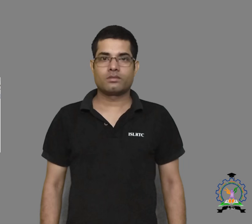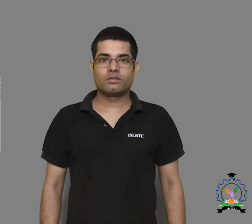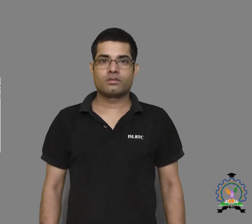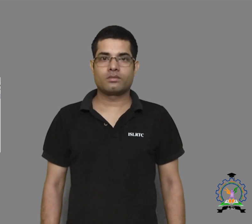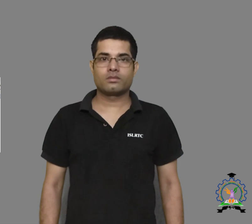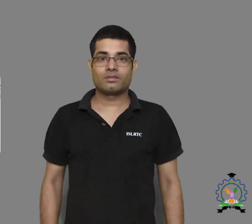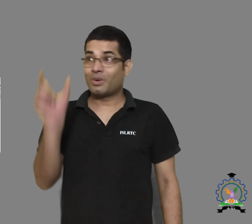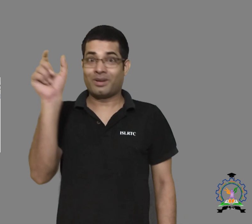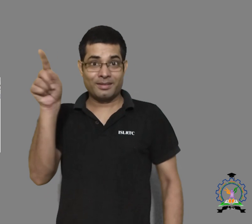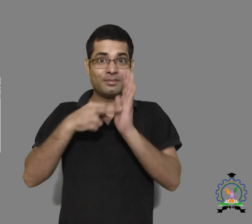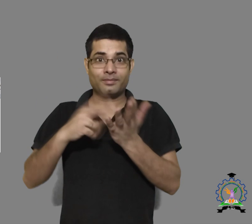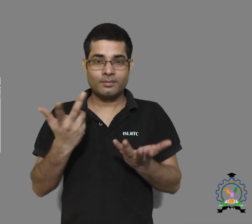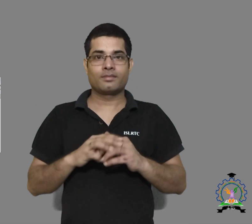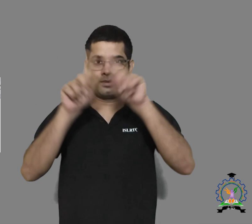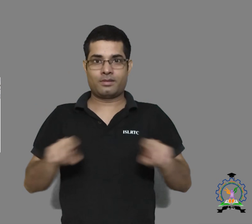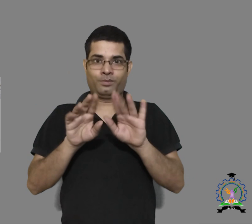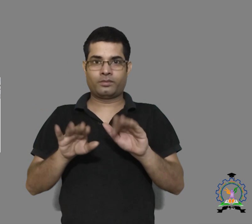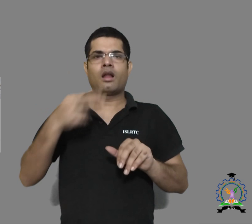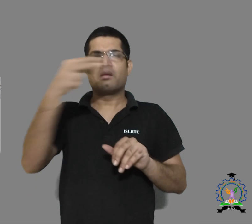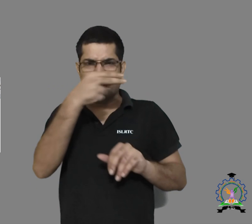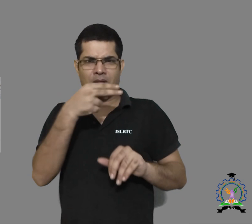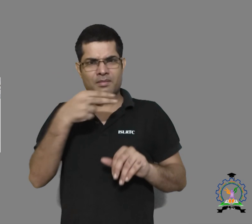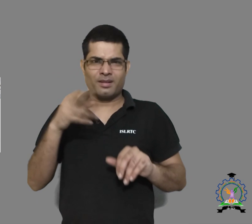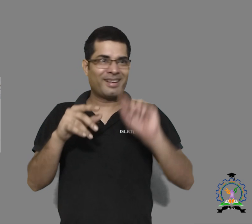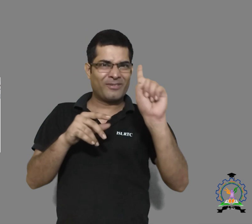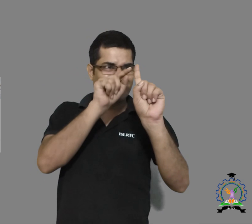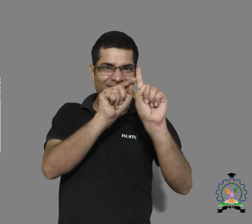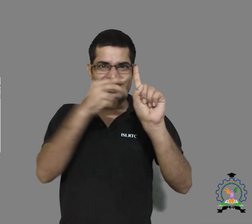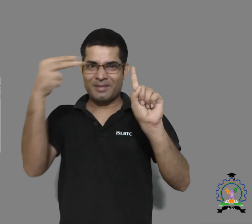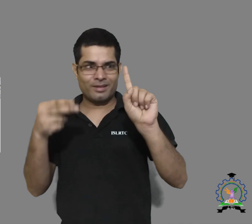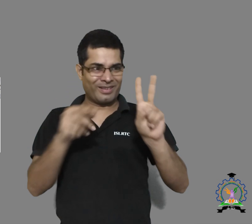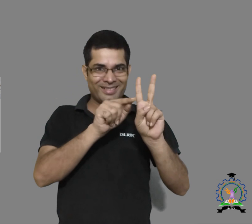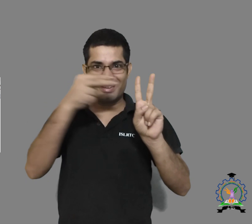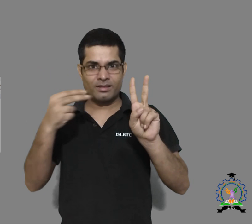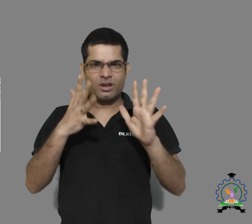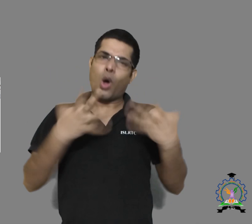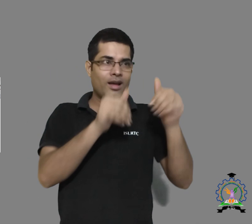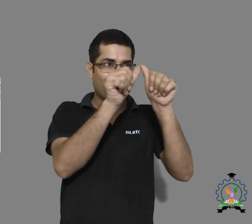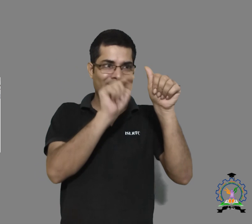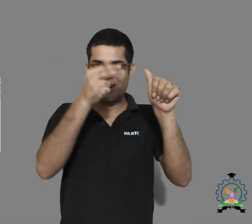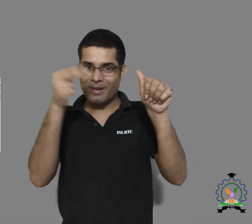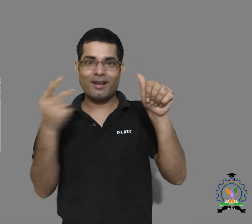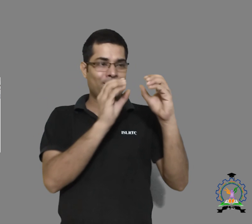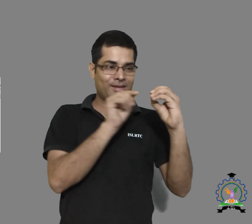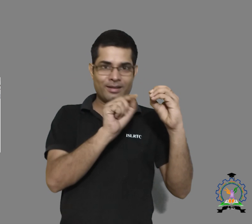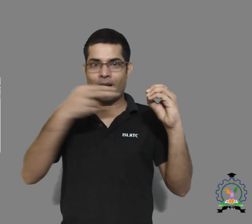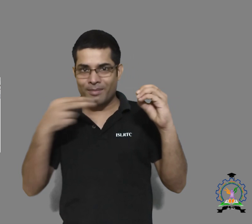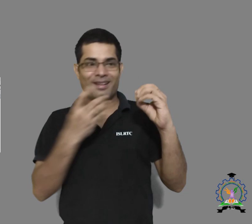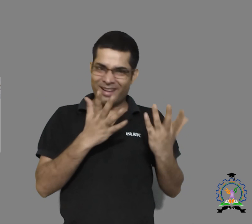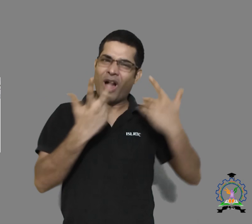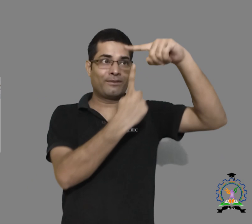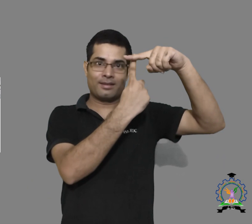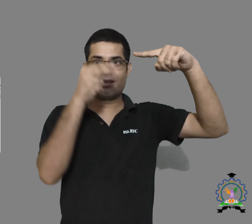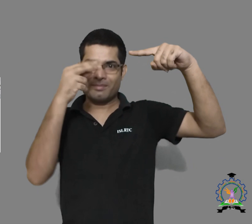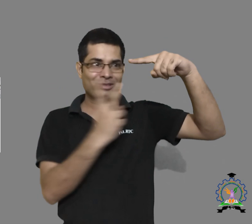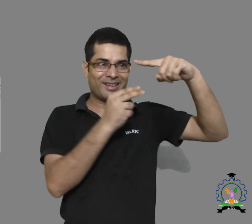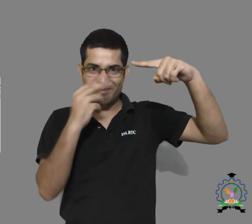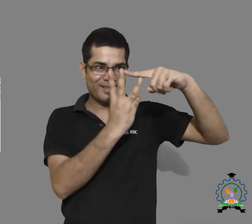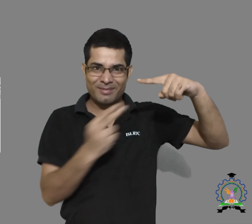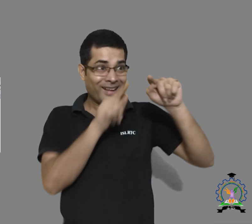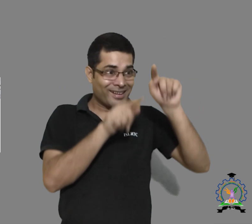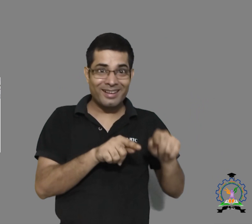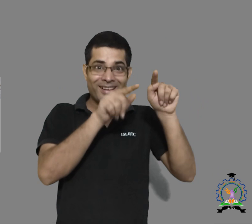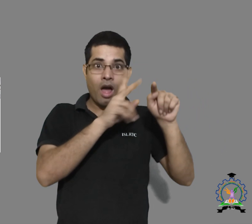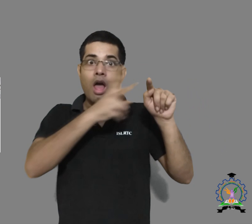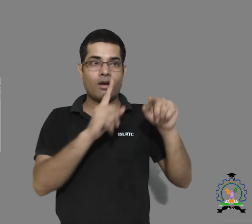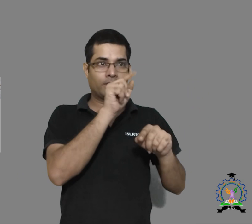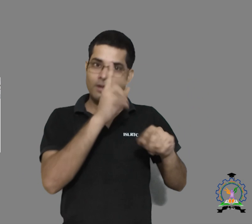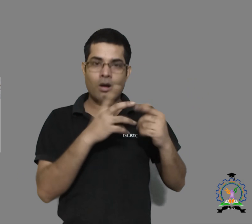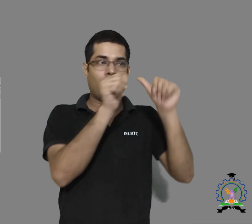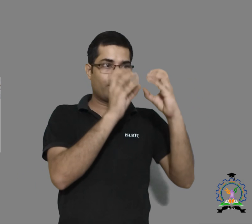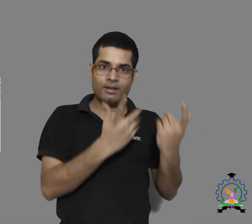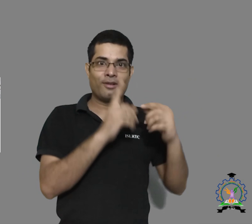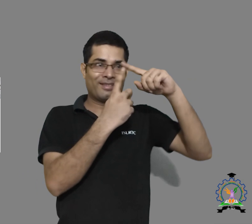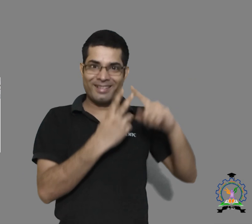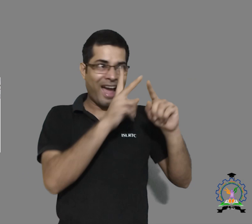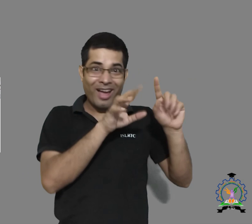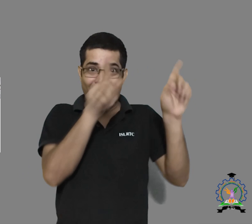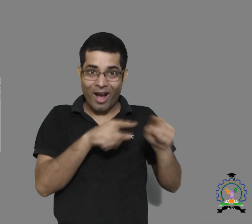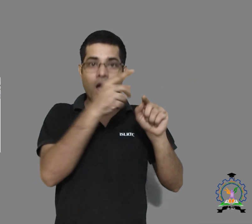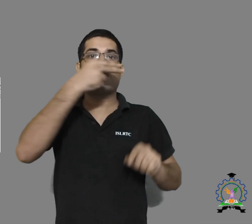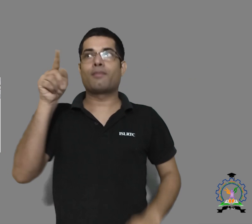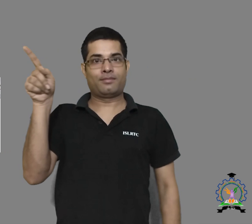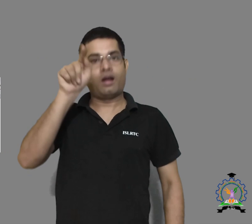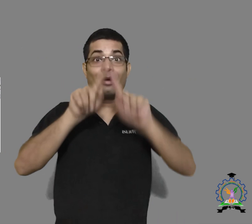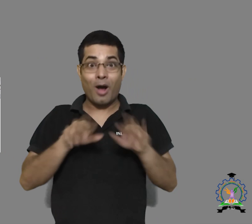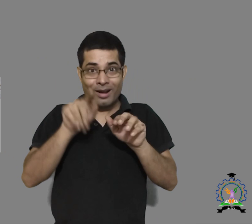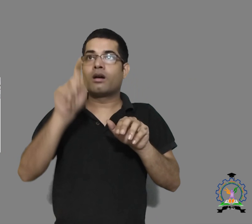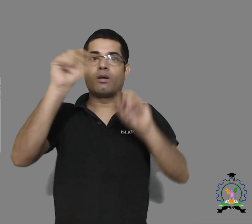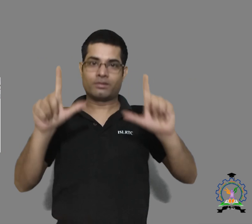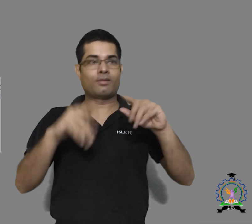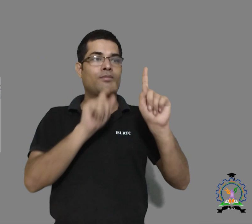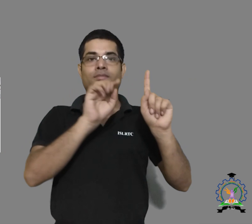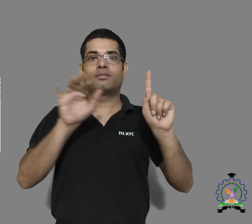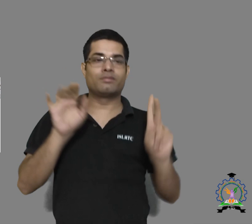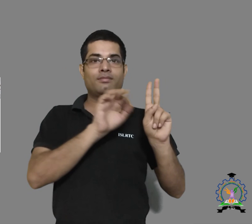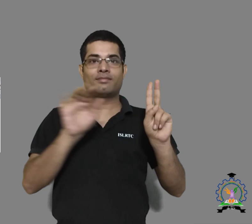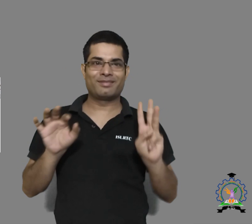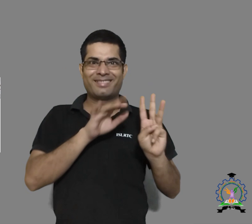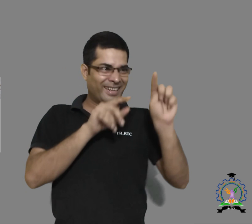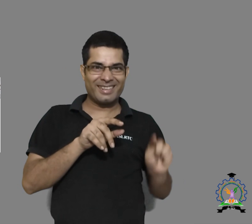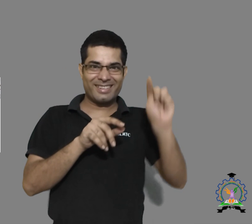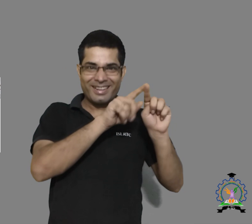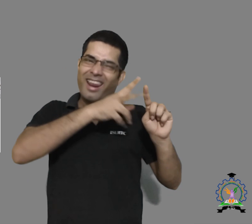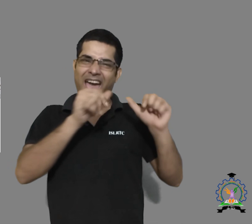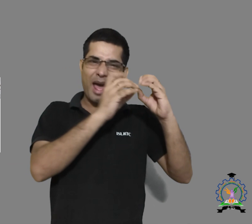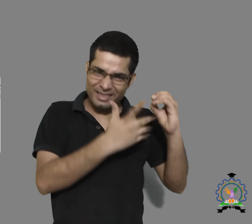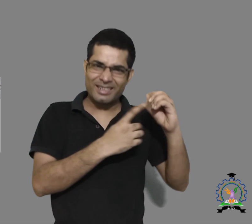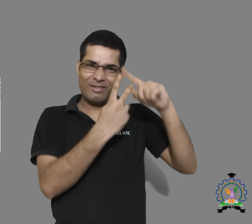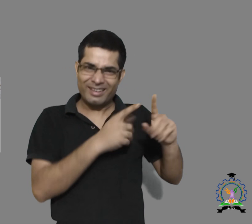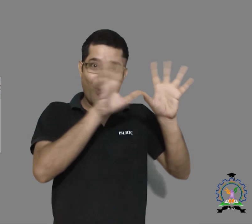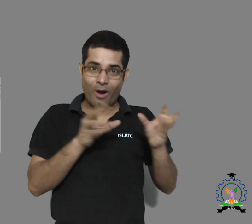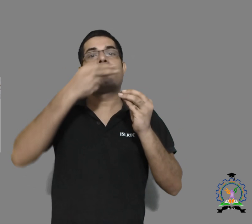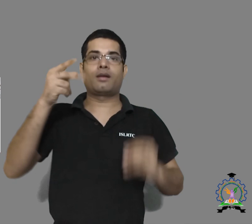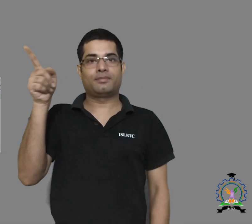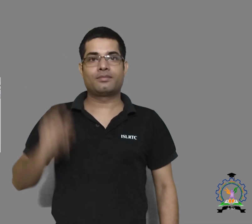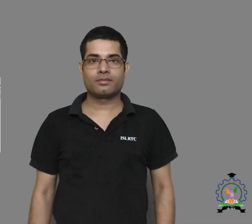Numbering Library